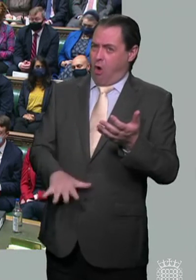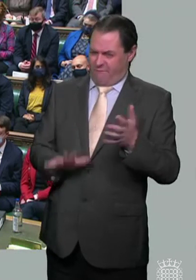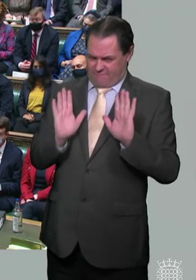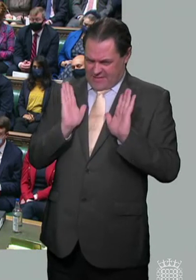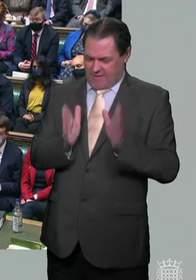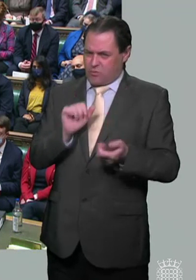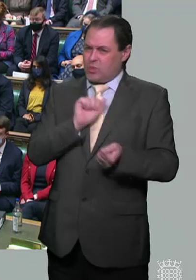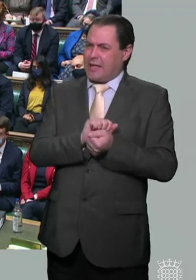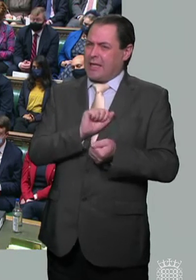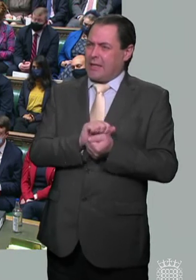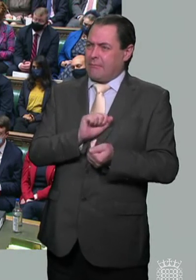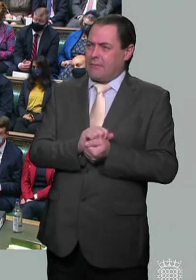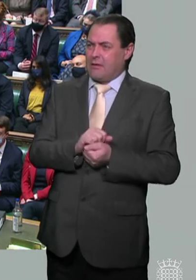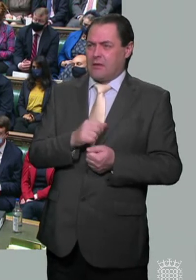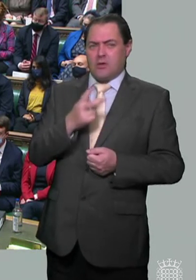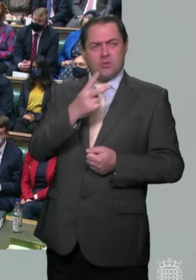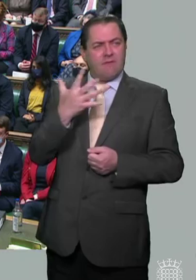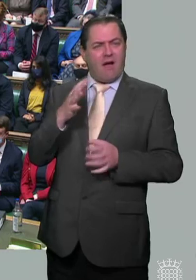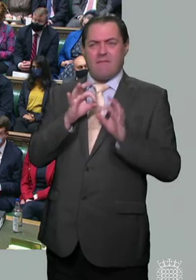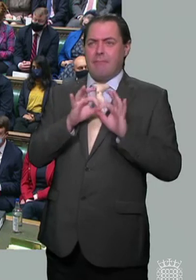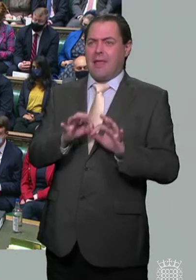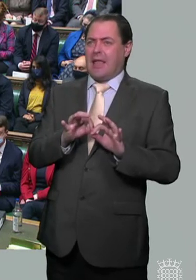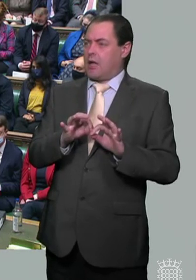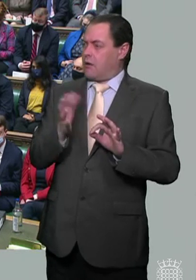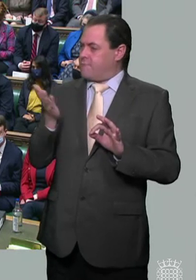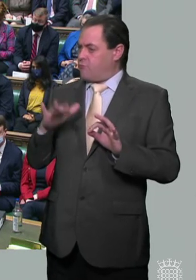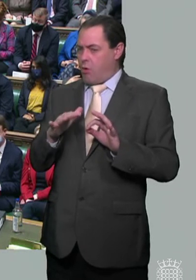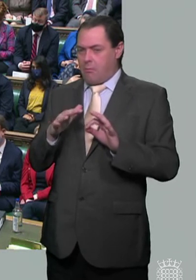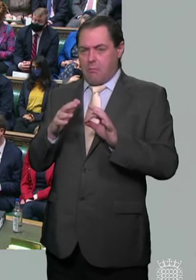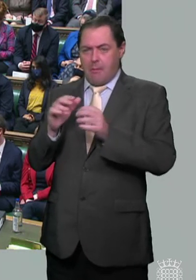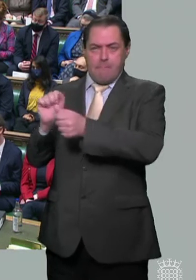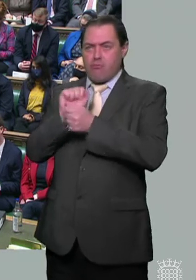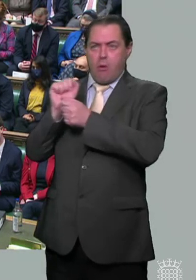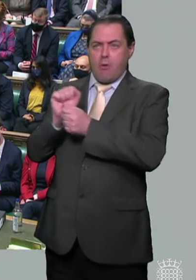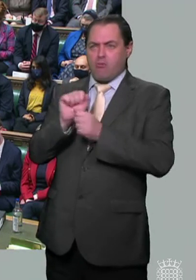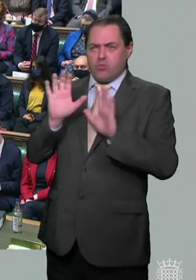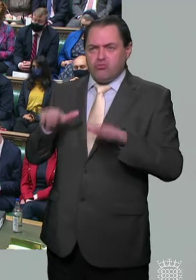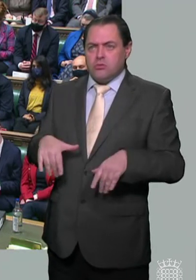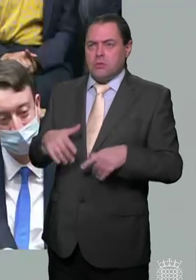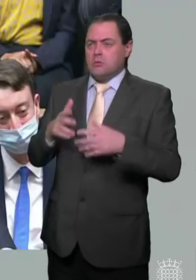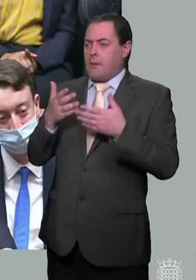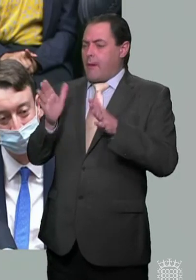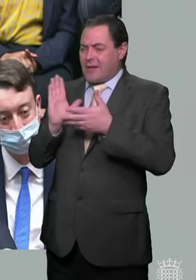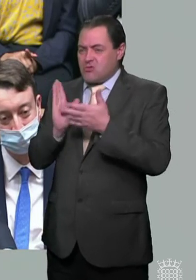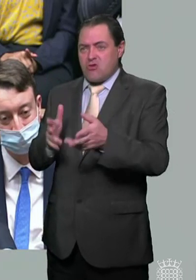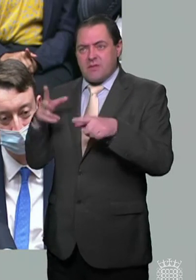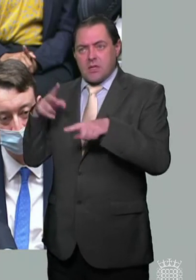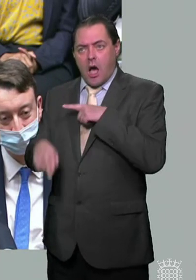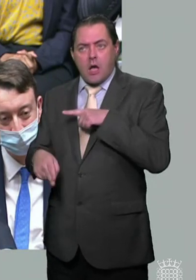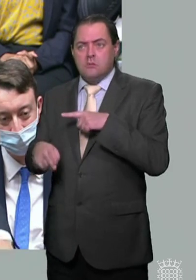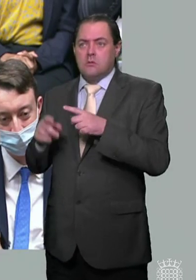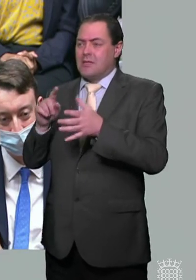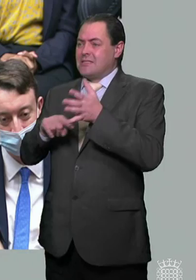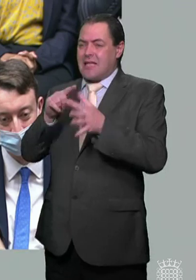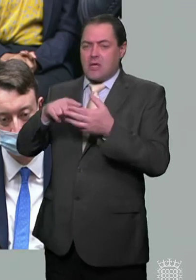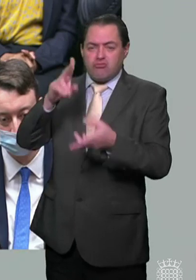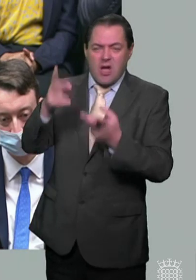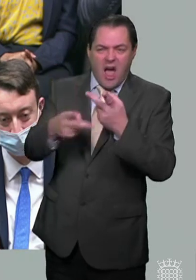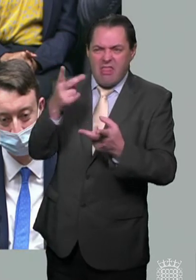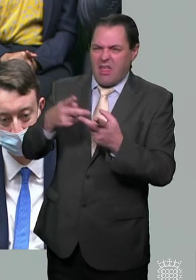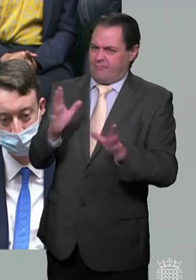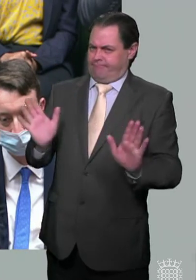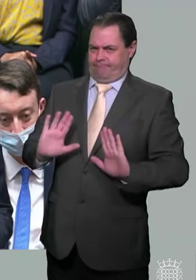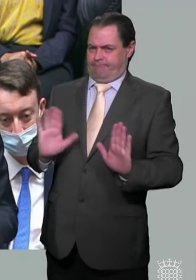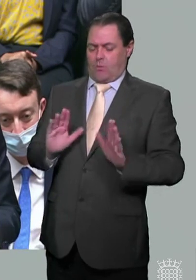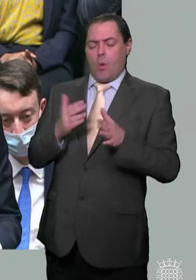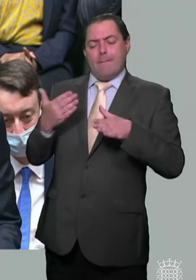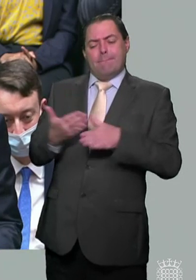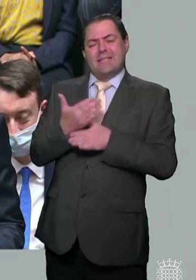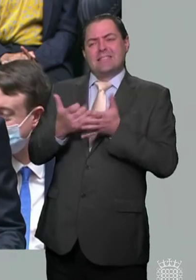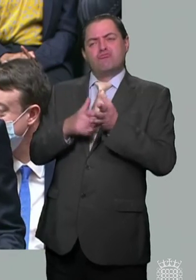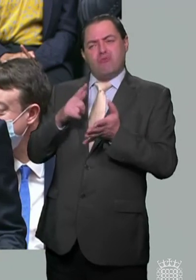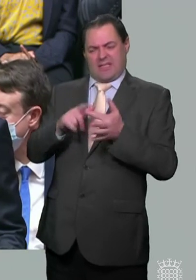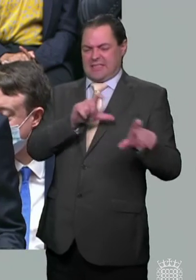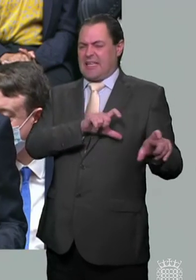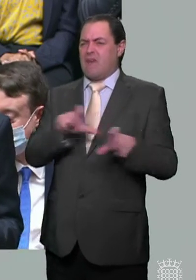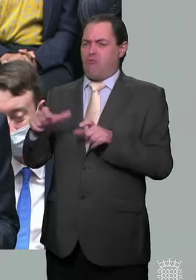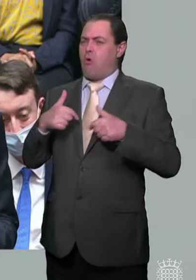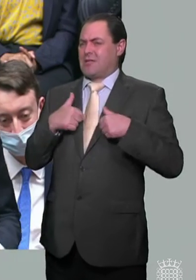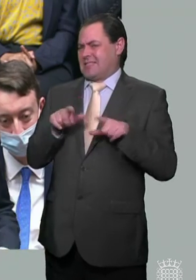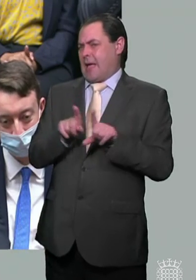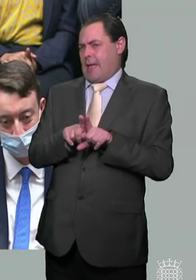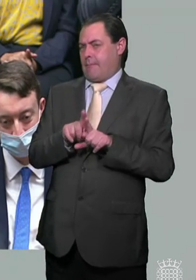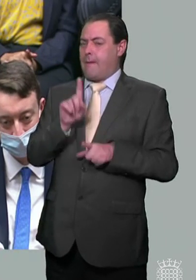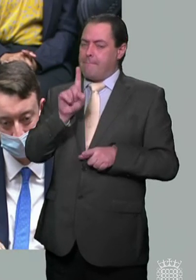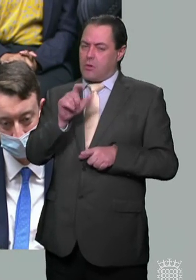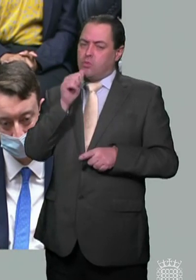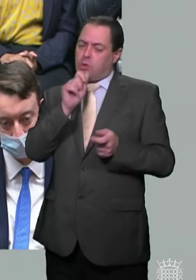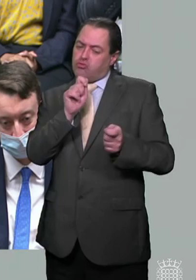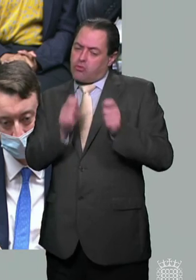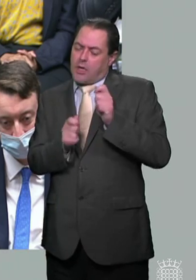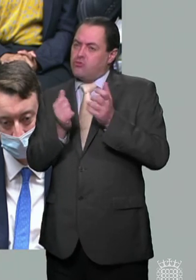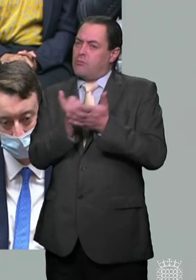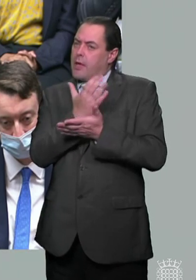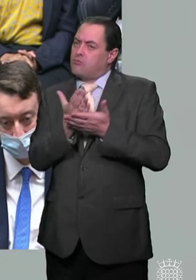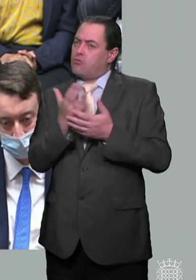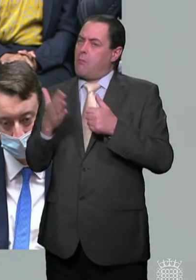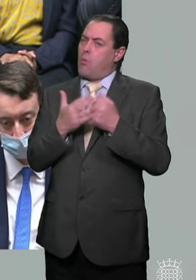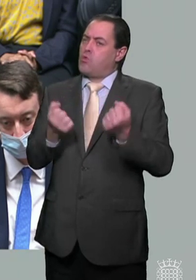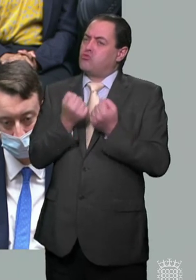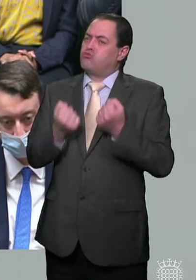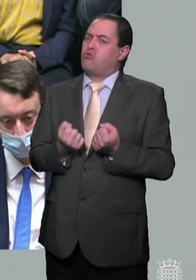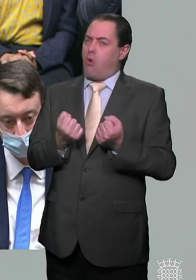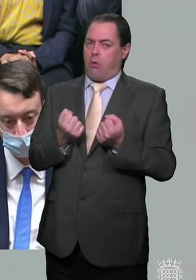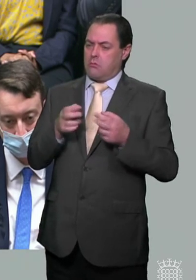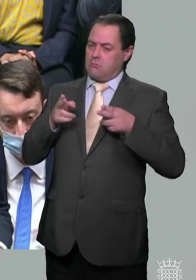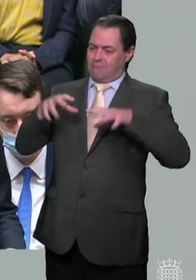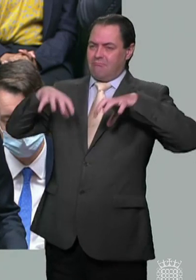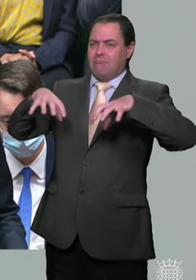It would be wrong to find £25 billion a year in extra borrowing, cuts to public services or tax rises elsewhere, so we will retain business rates, but with key reforms to ease the burden and create stronger high streets.